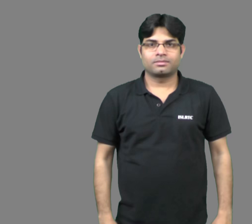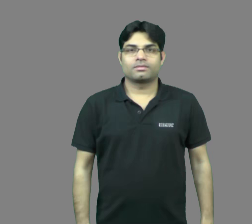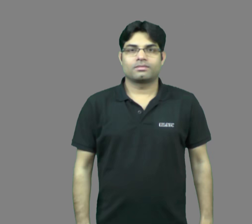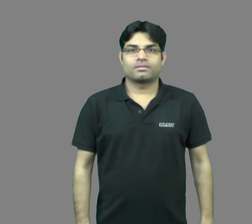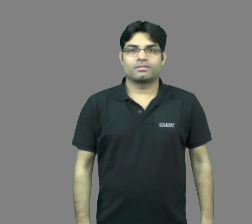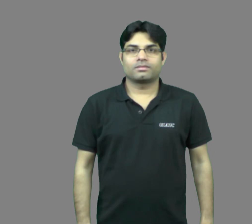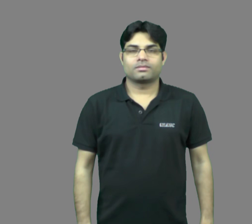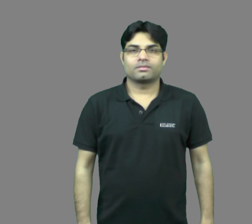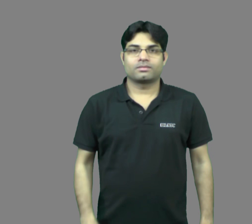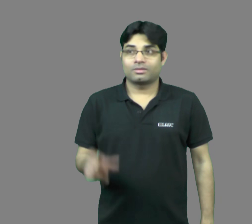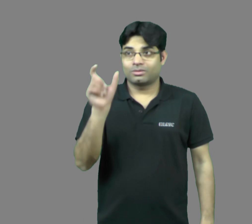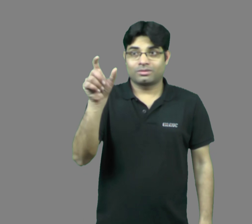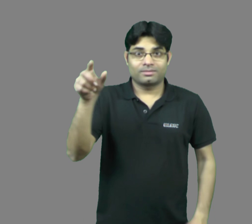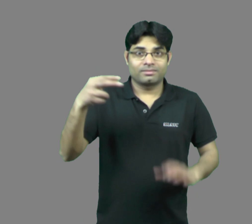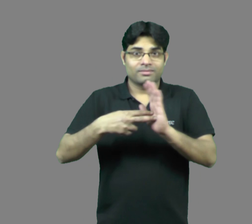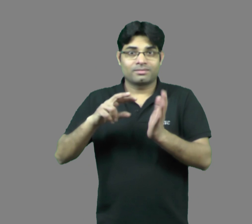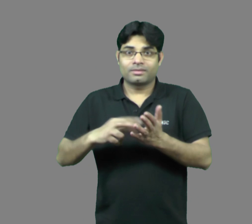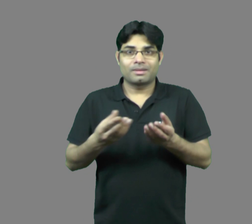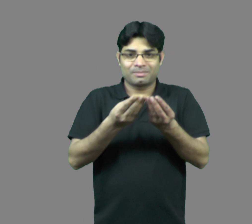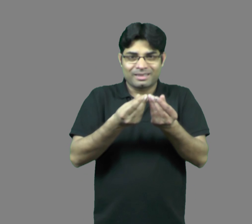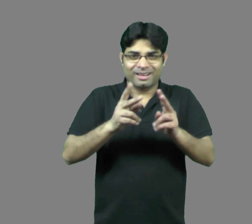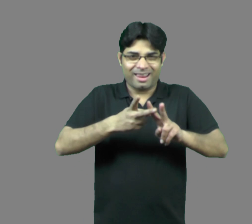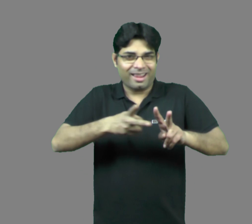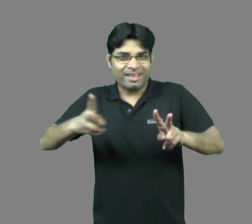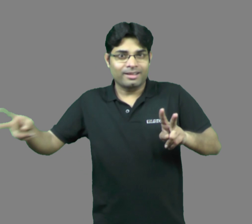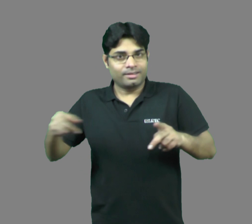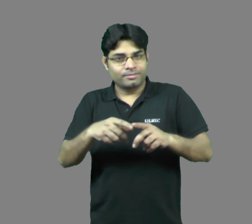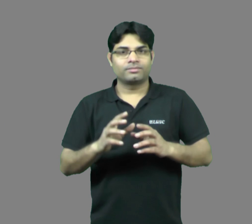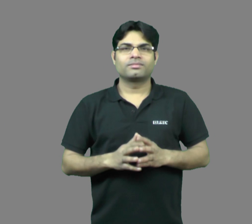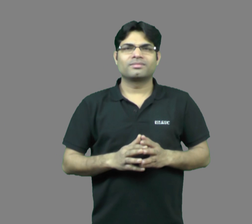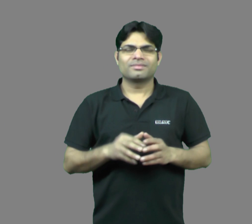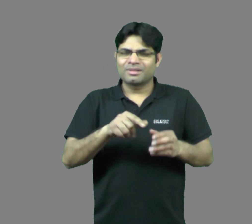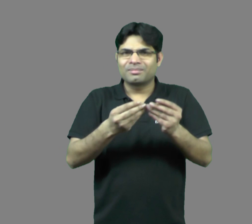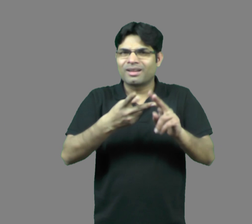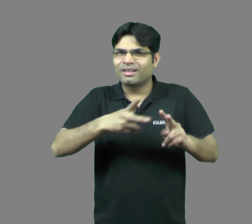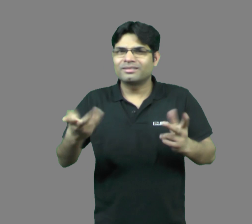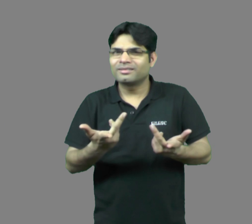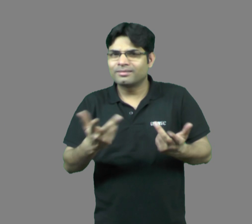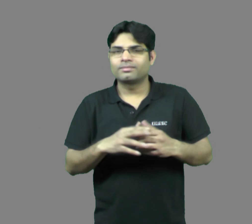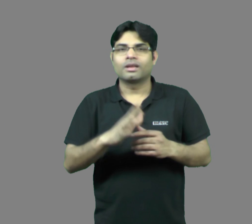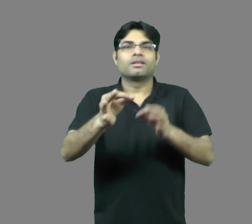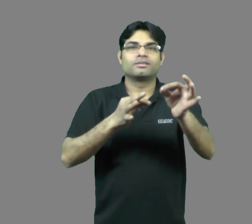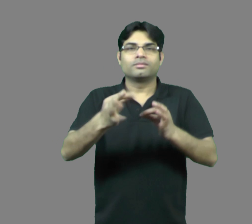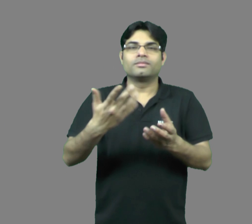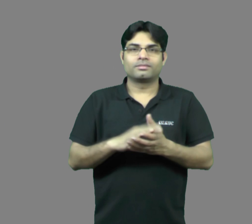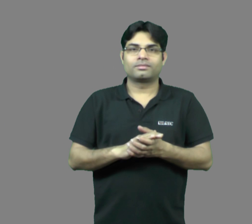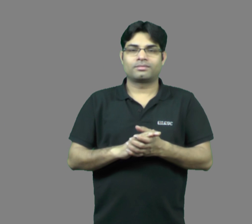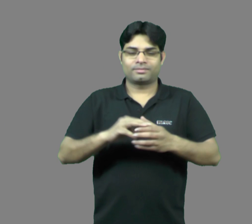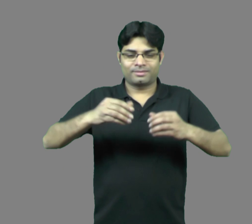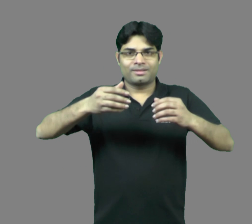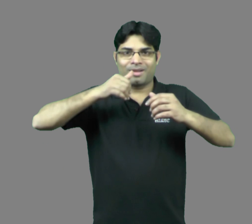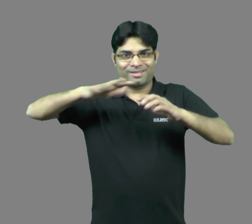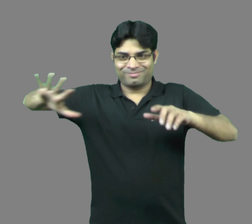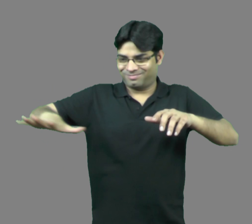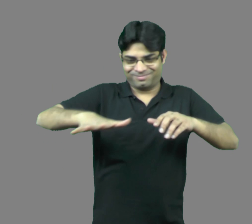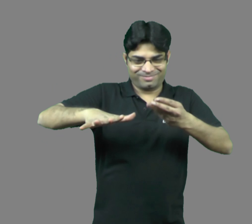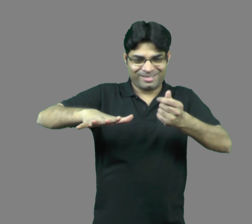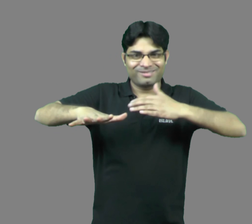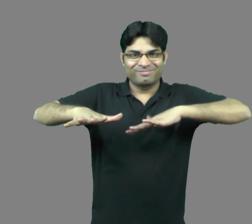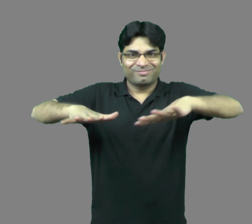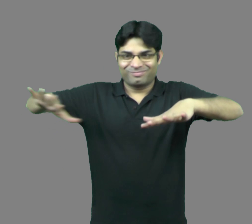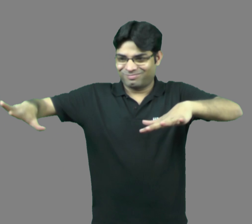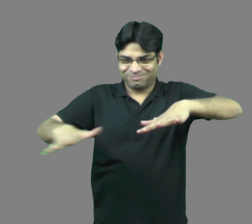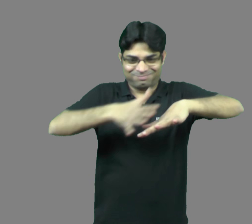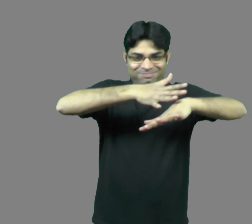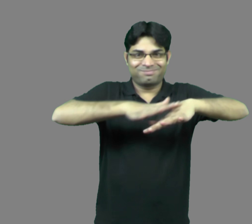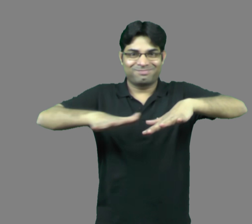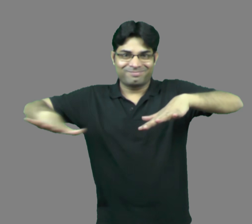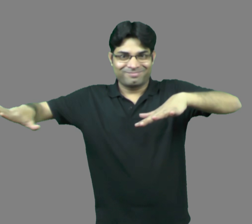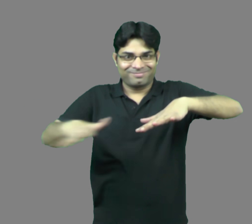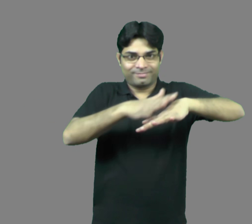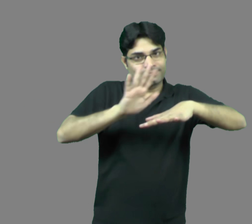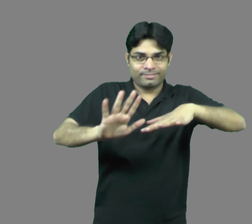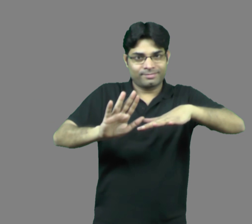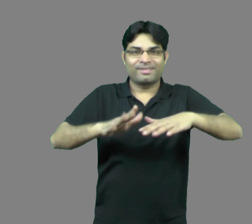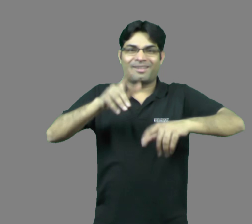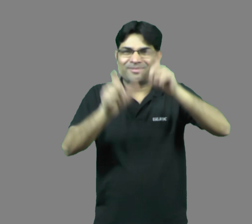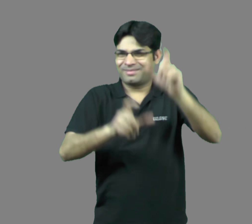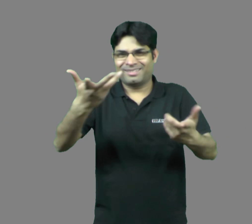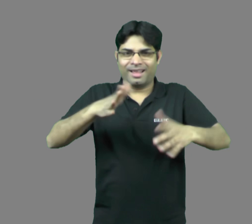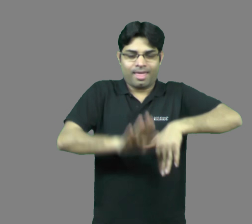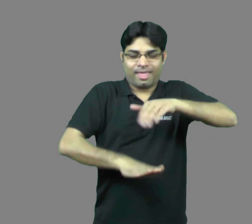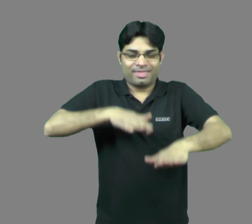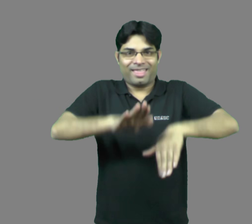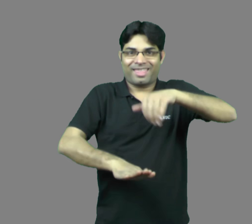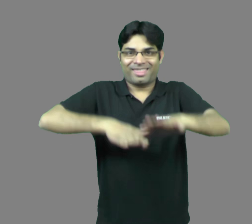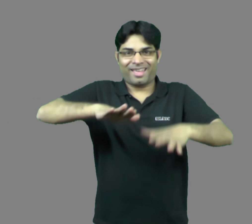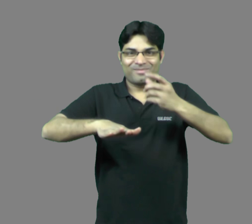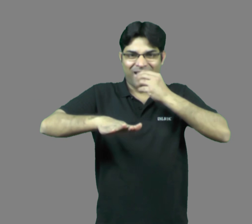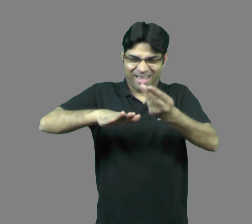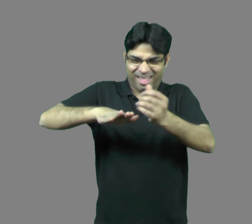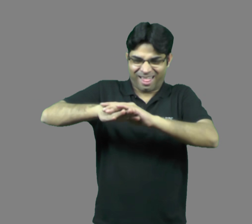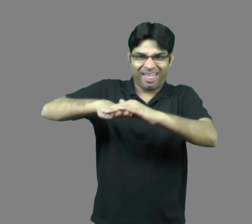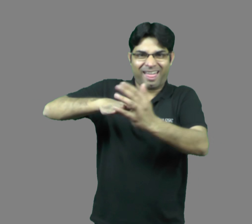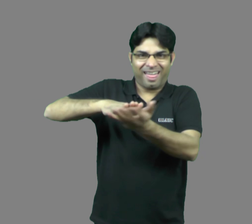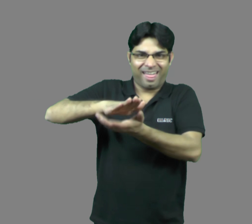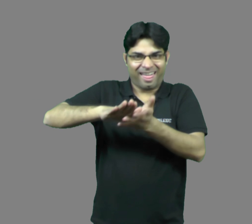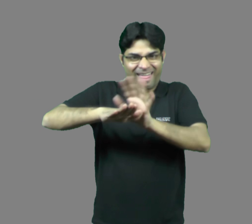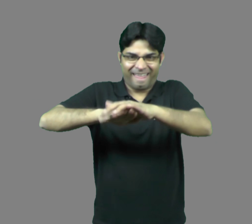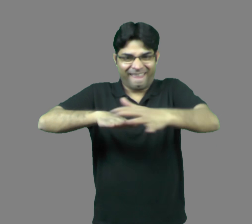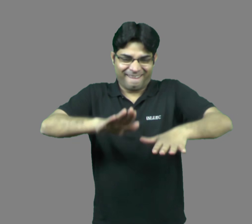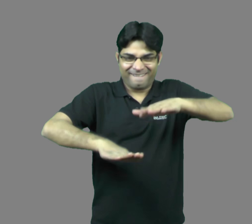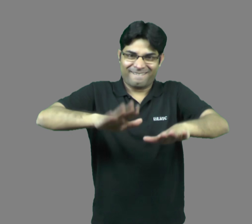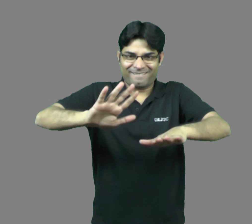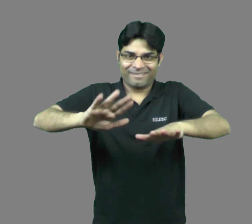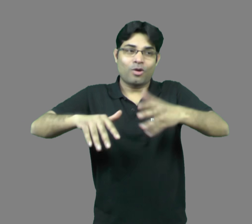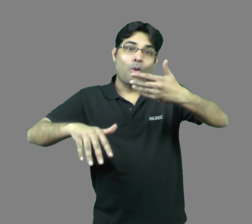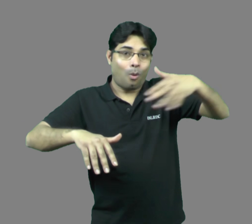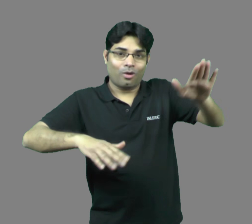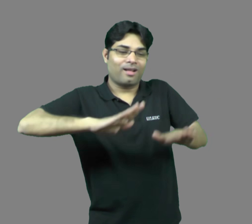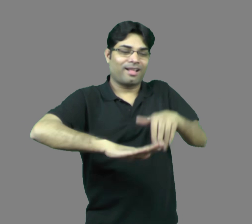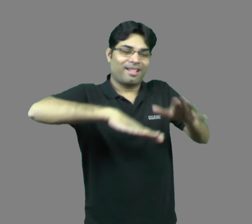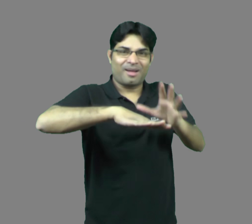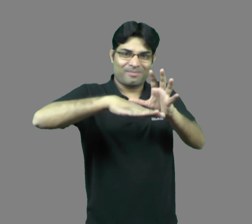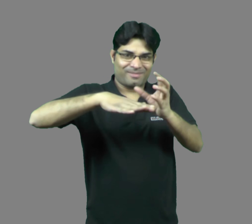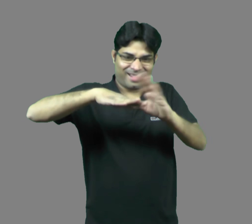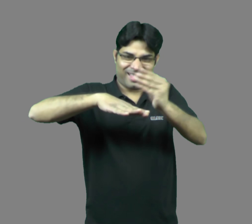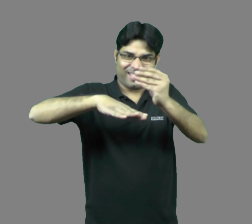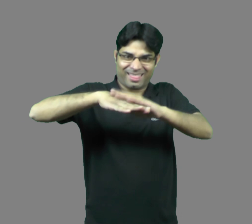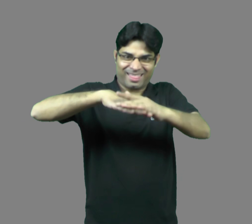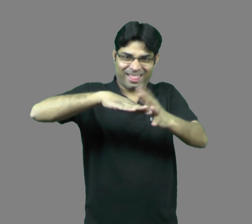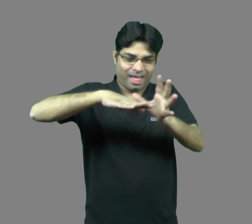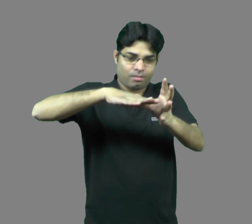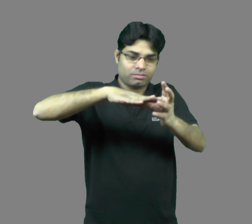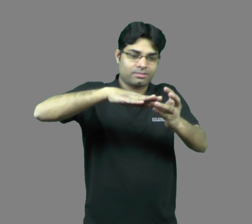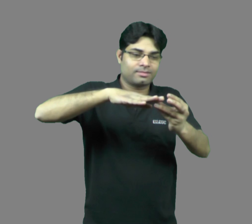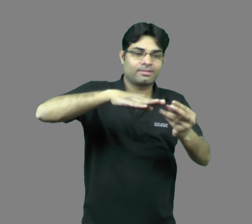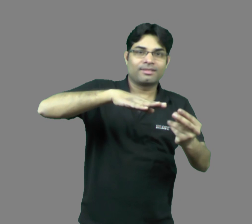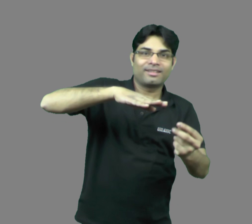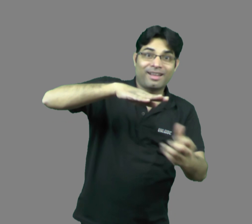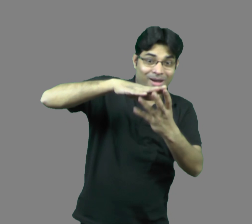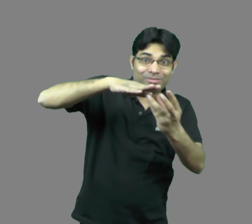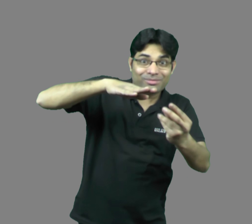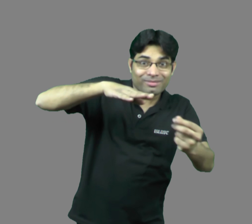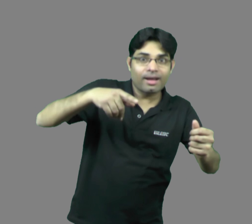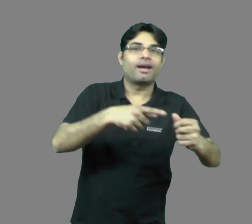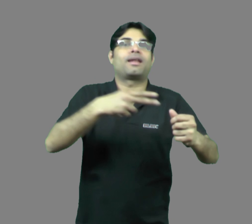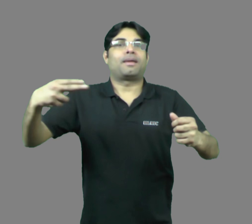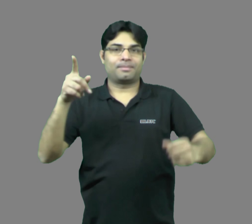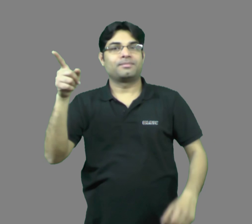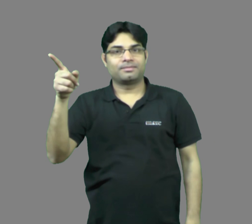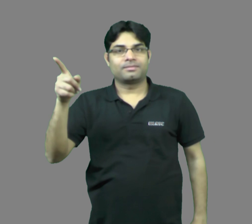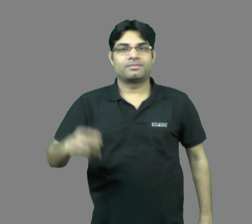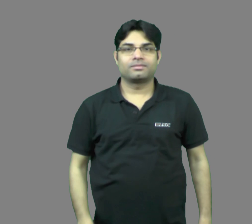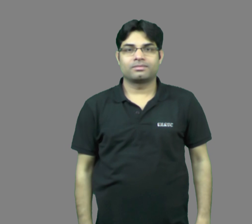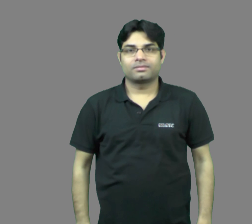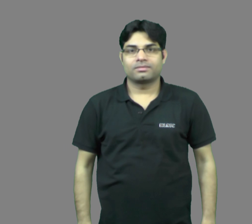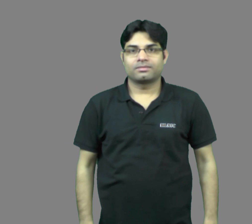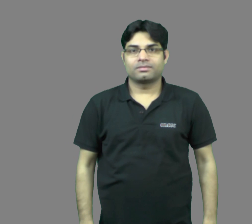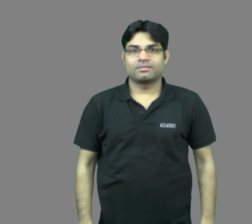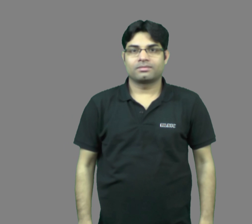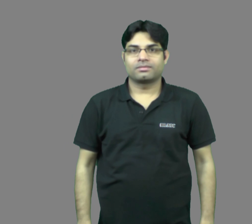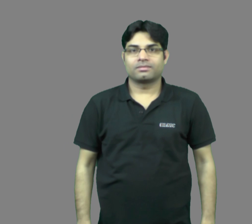Sandy Soil